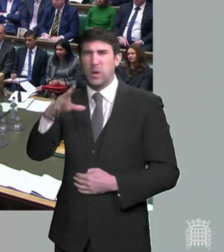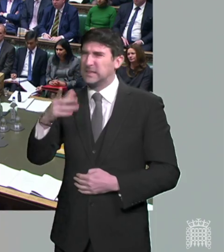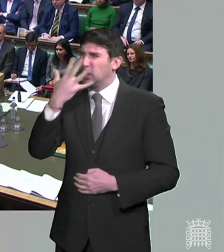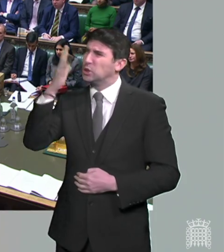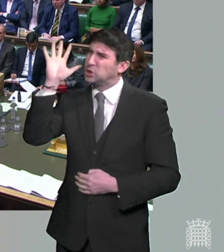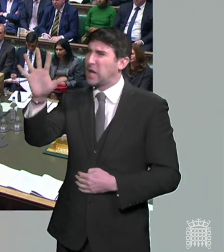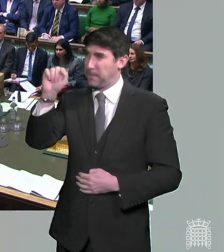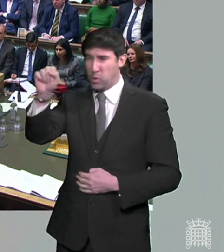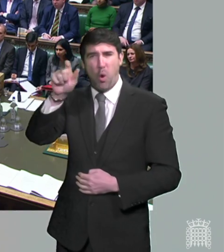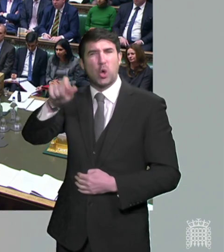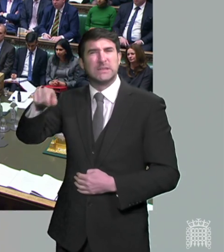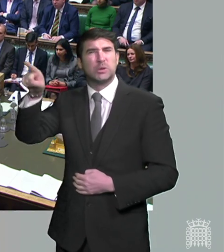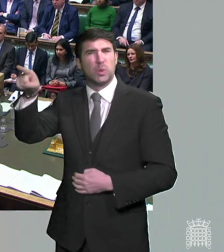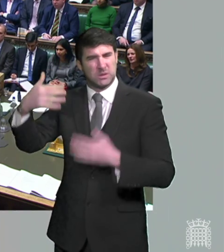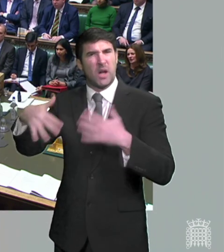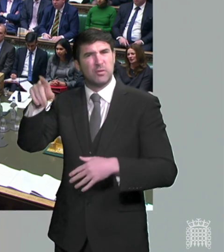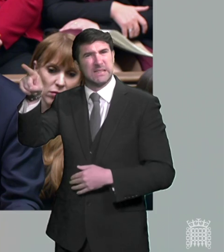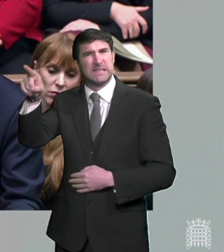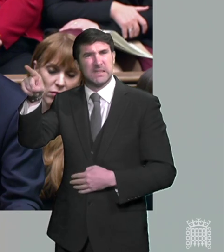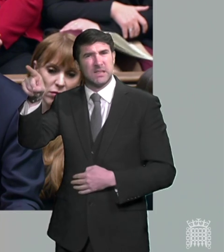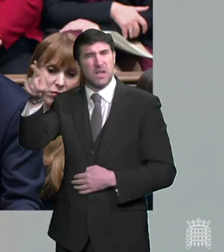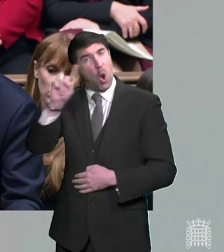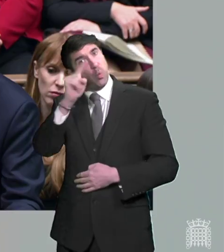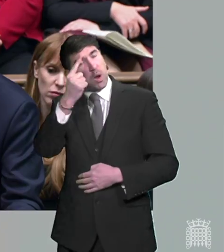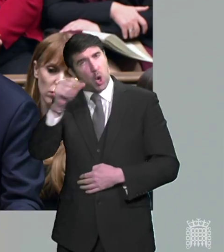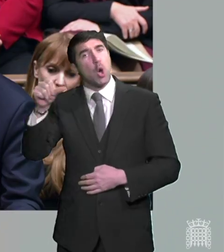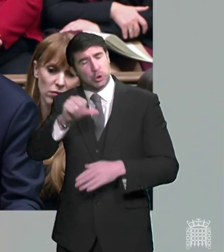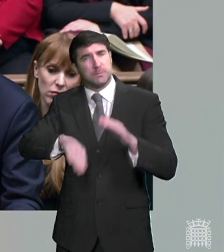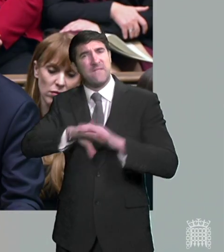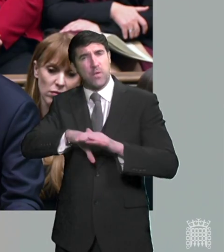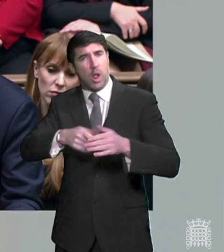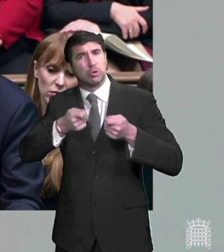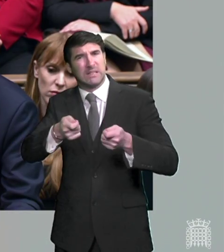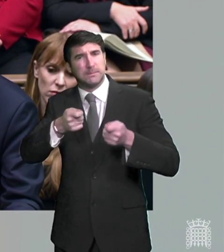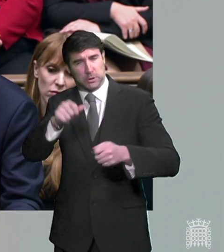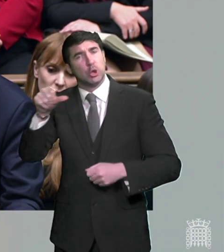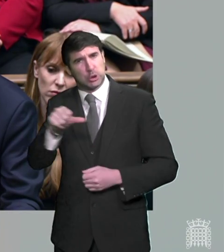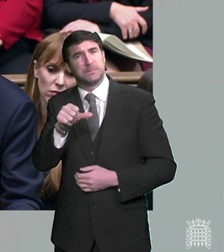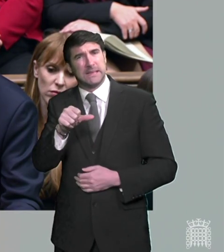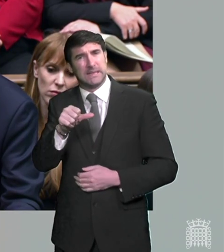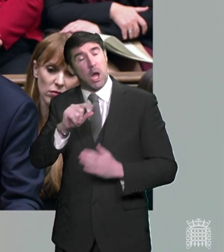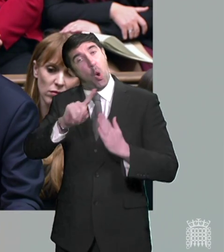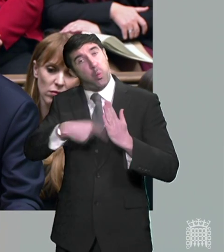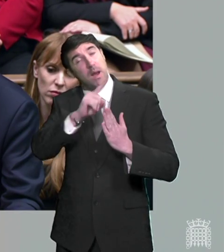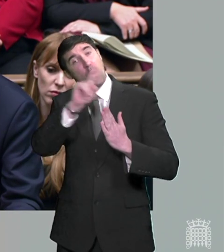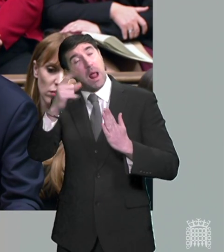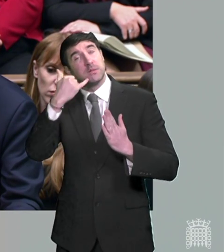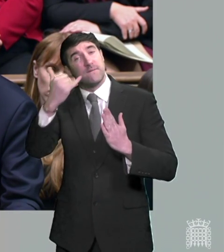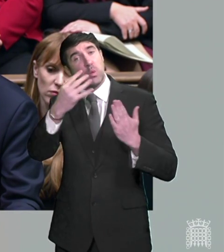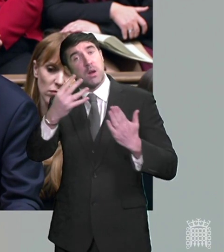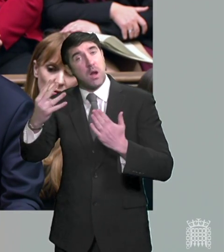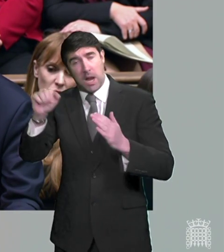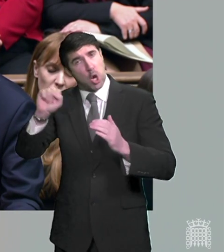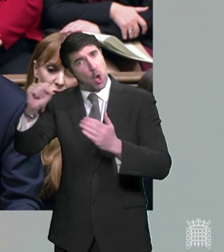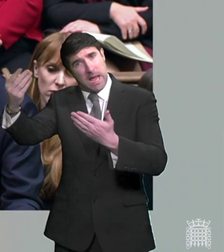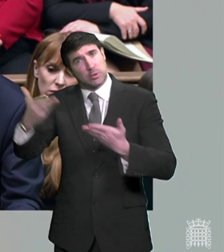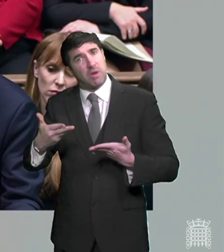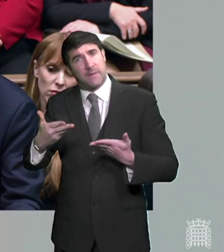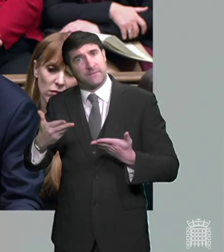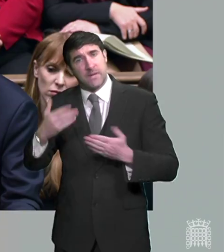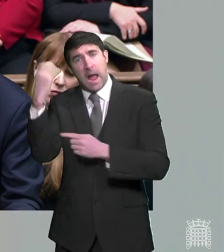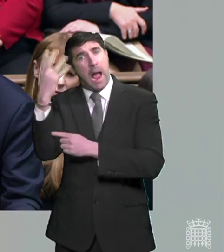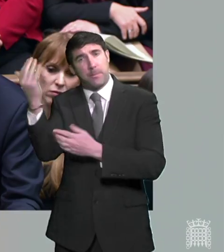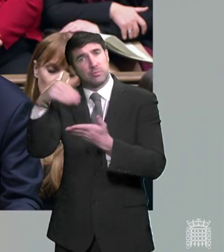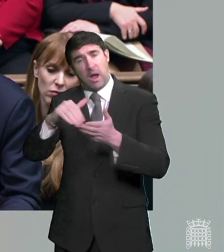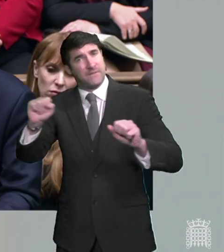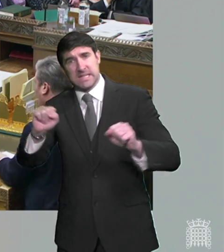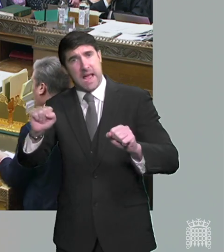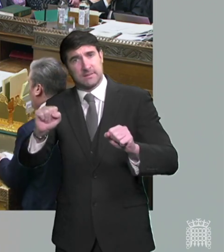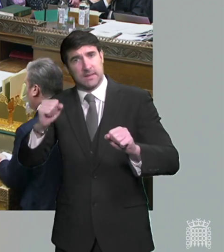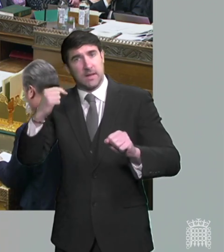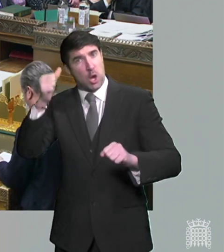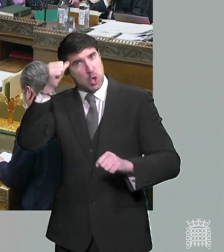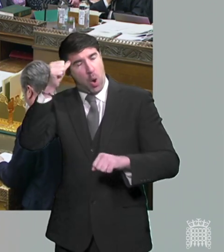By that time, they should be getting treatment. But an hour after they have called 999 they are still lying there, waiting, listening to the clock tick.